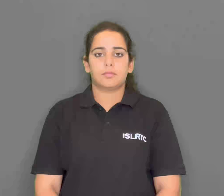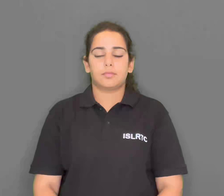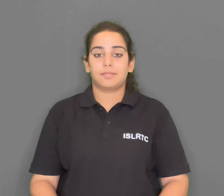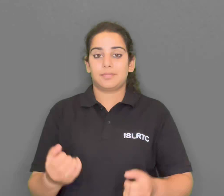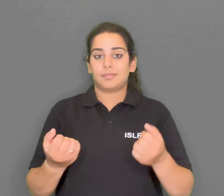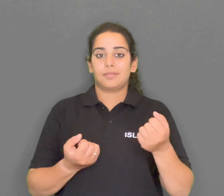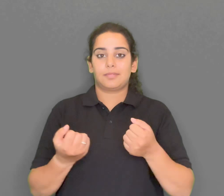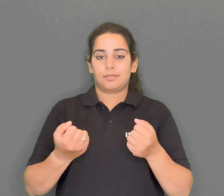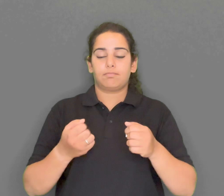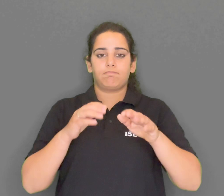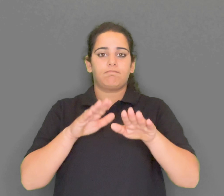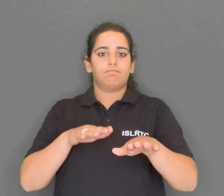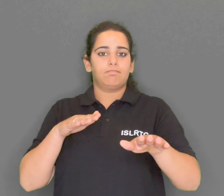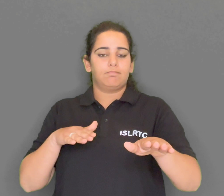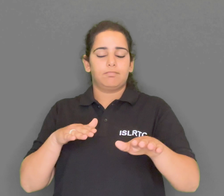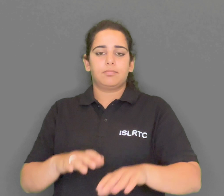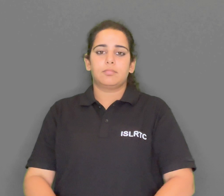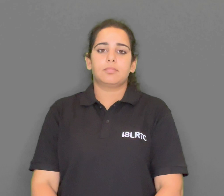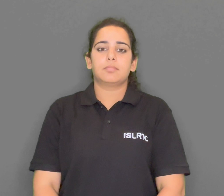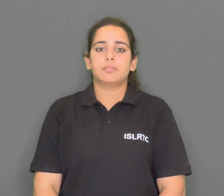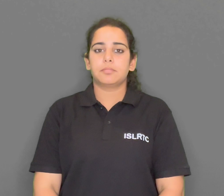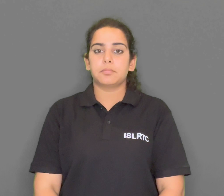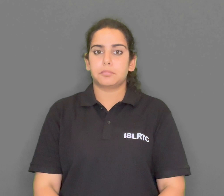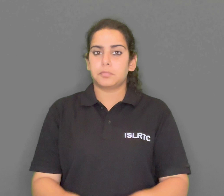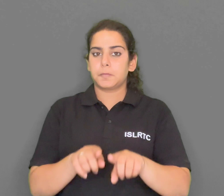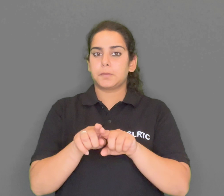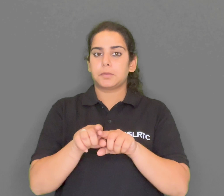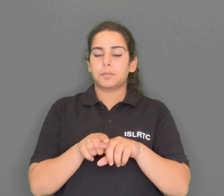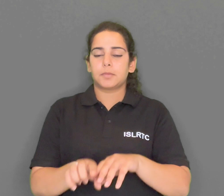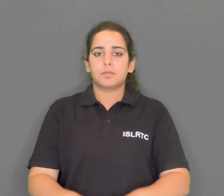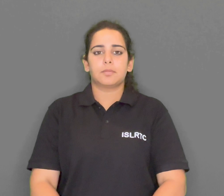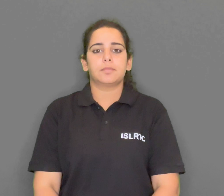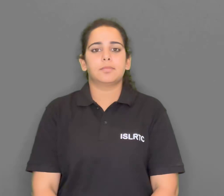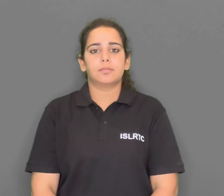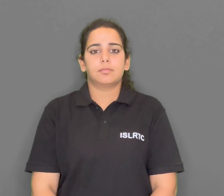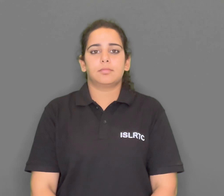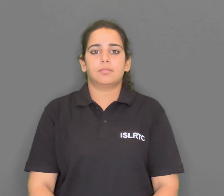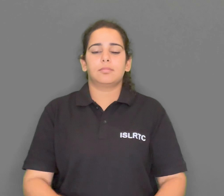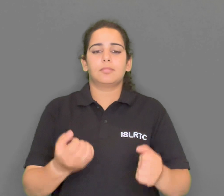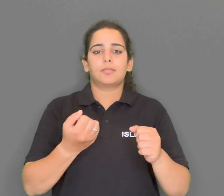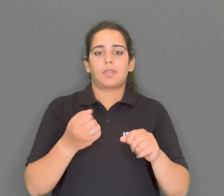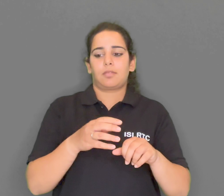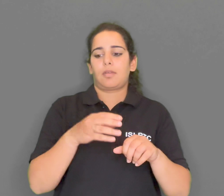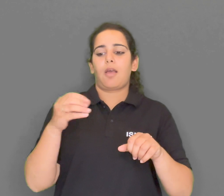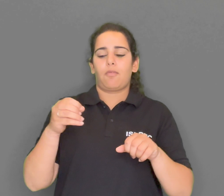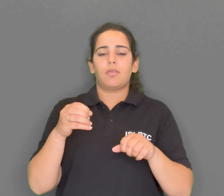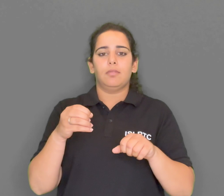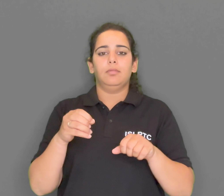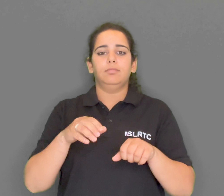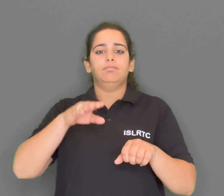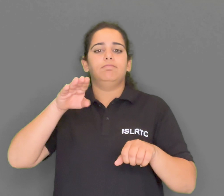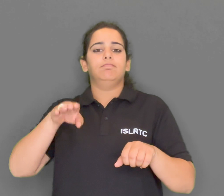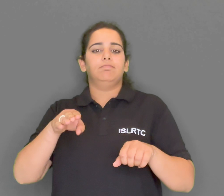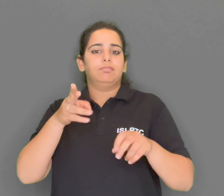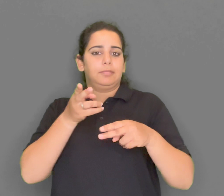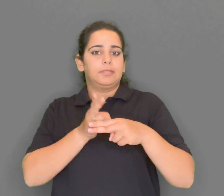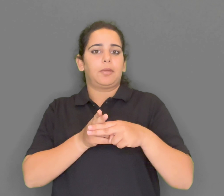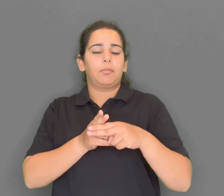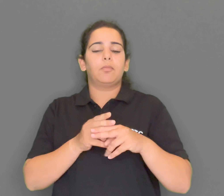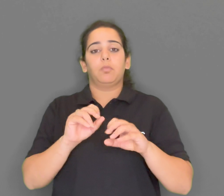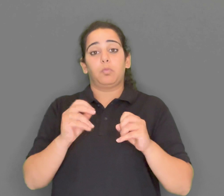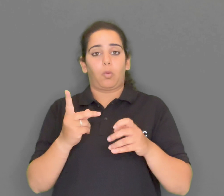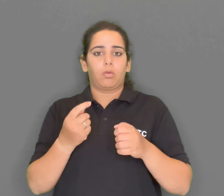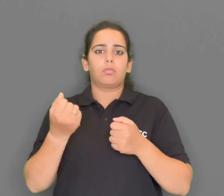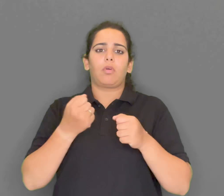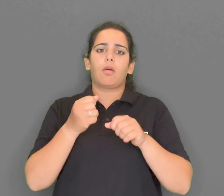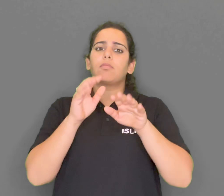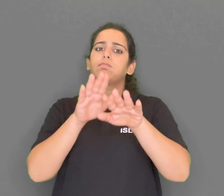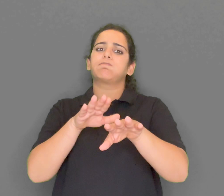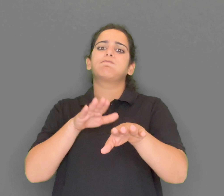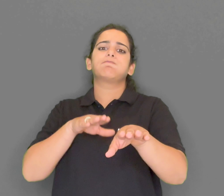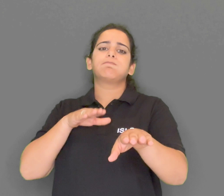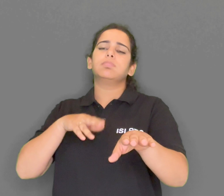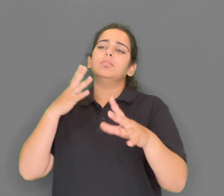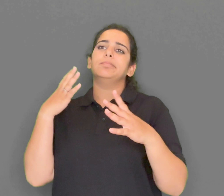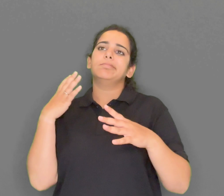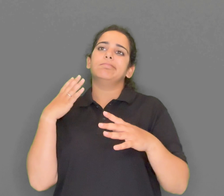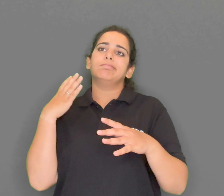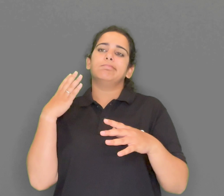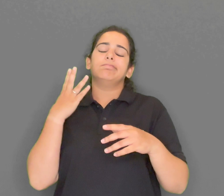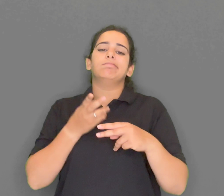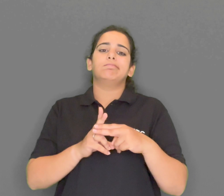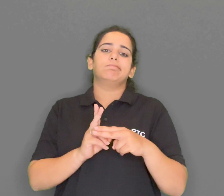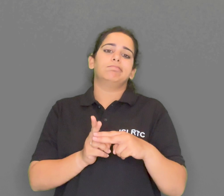Transloading The transfer of goods from one mode of transportation to another en route to their ultimate destination